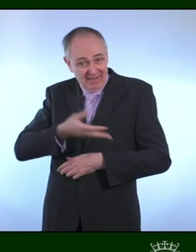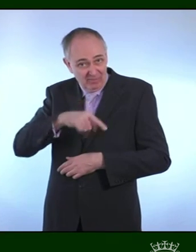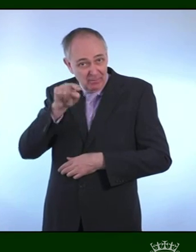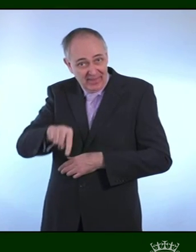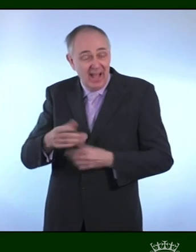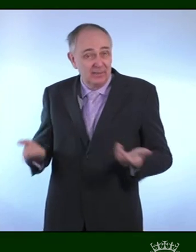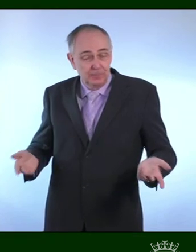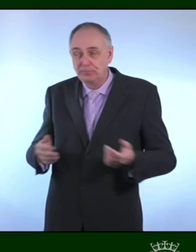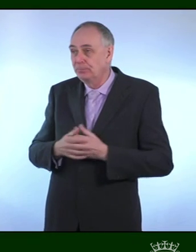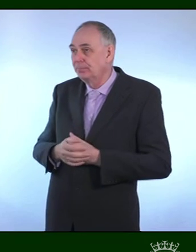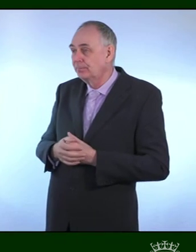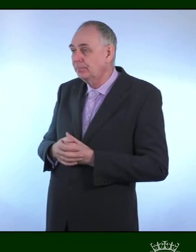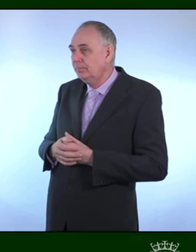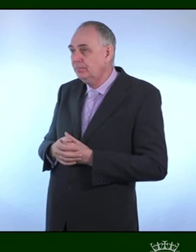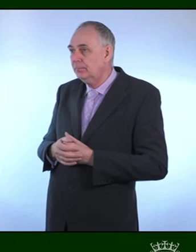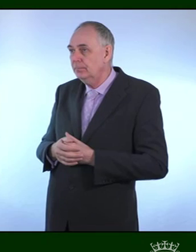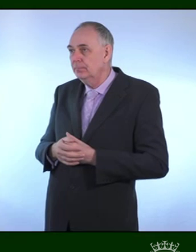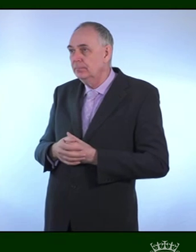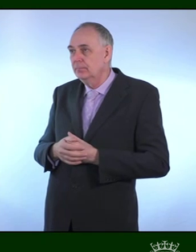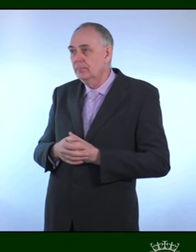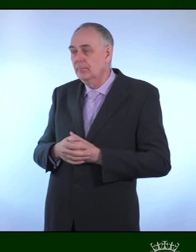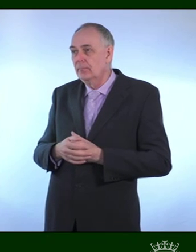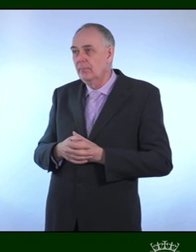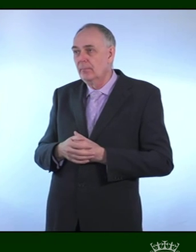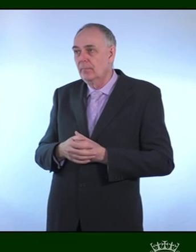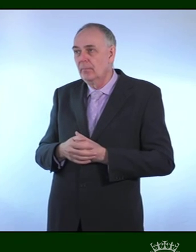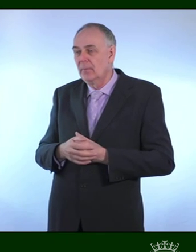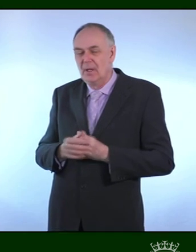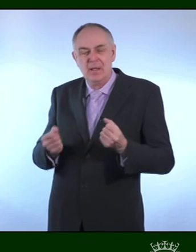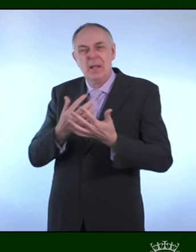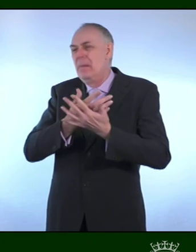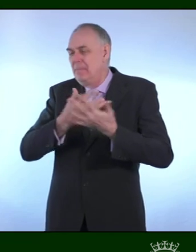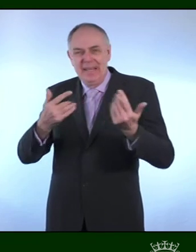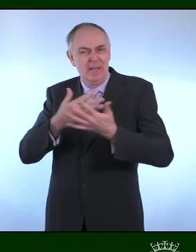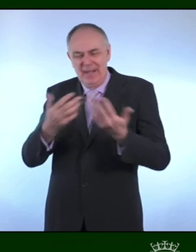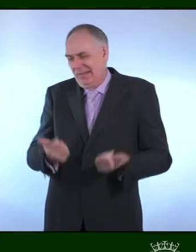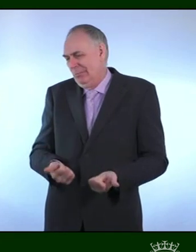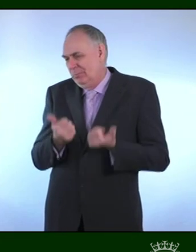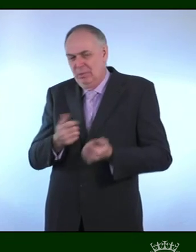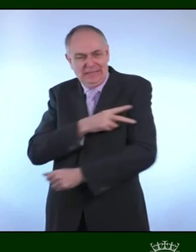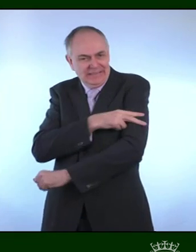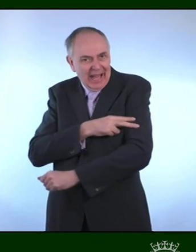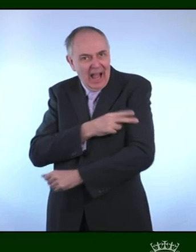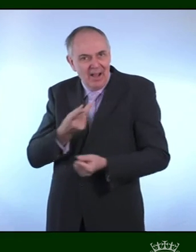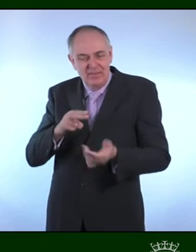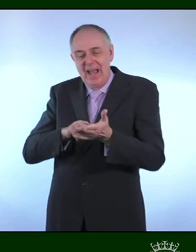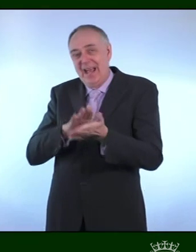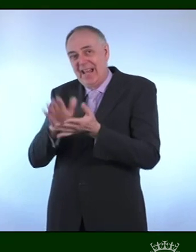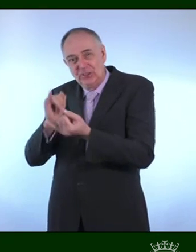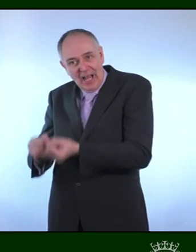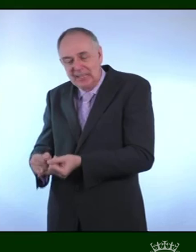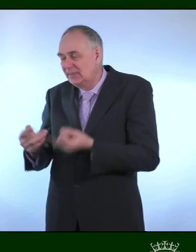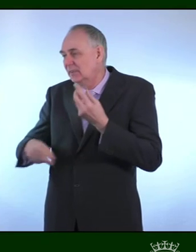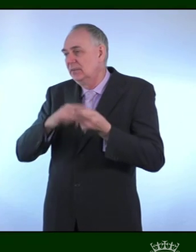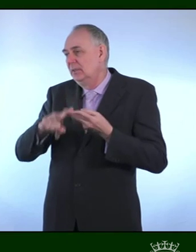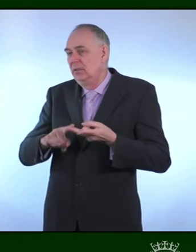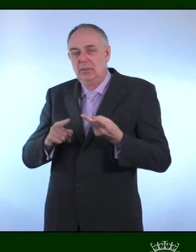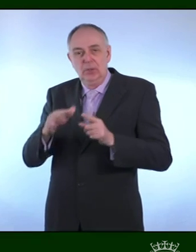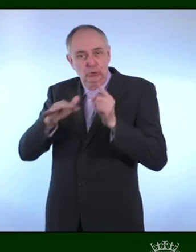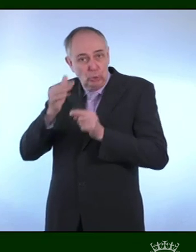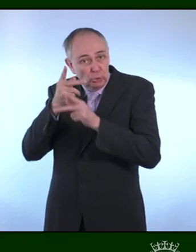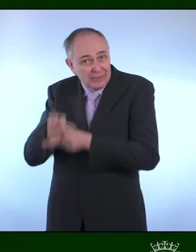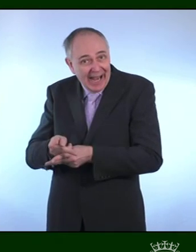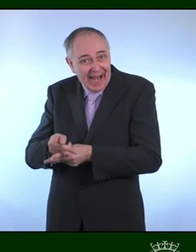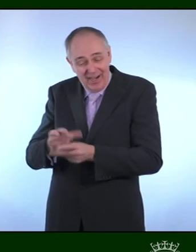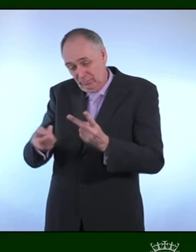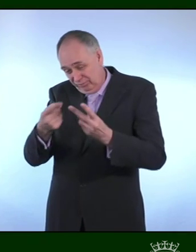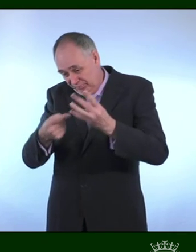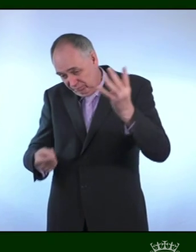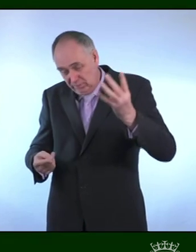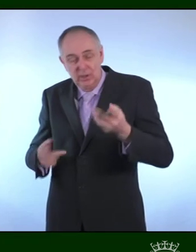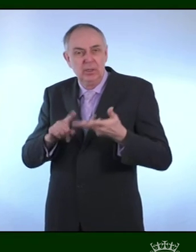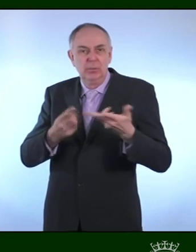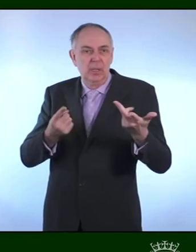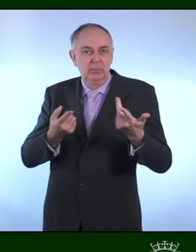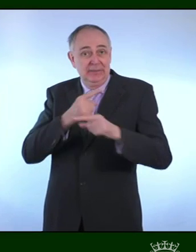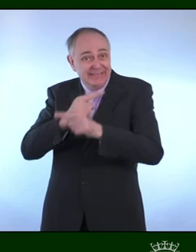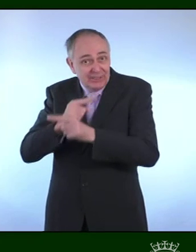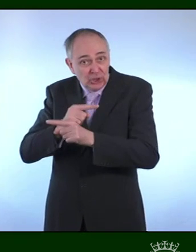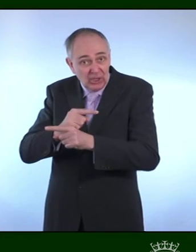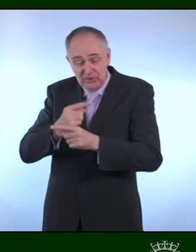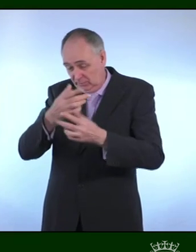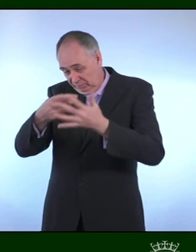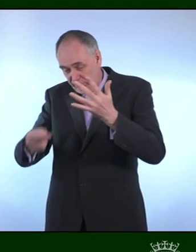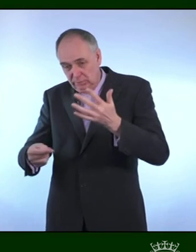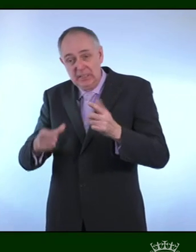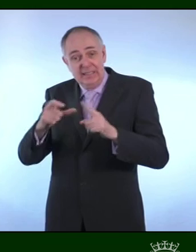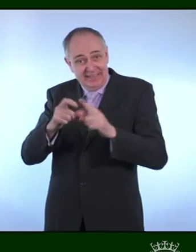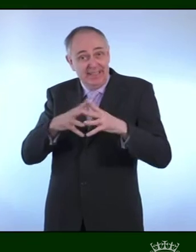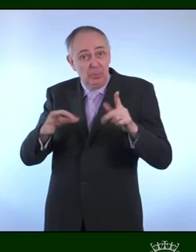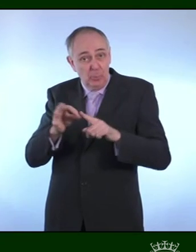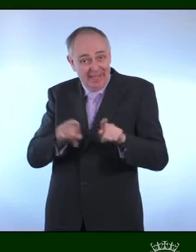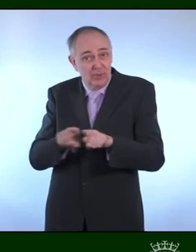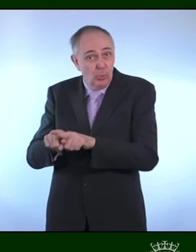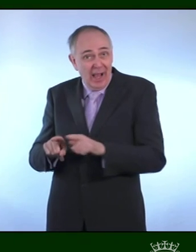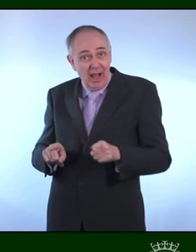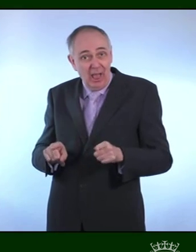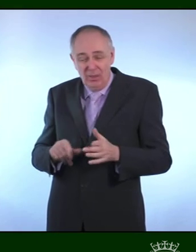I pay tribute, by the way, among the many fantastic workers in this country—not just in the NHS, in social care, and of course in the teaching profession—to those in the DWP itself.